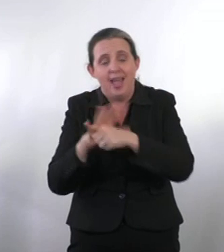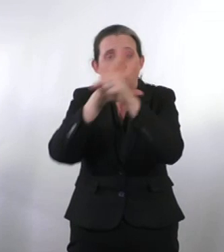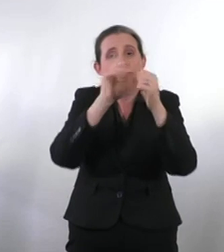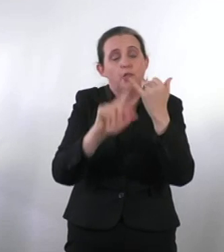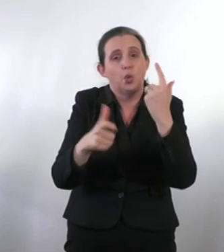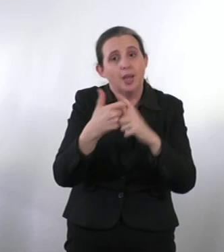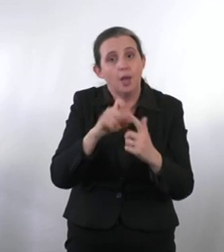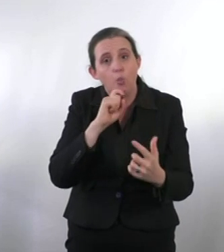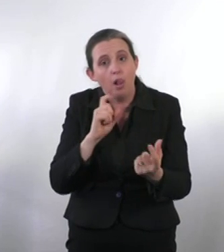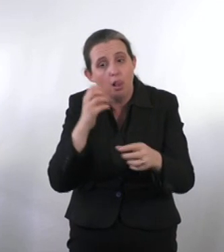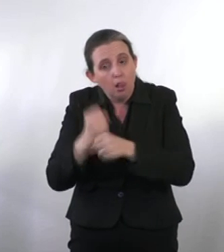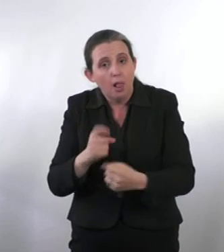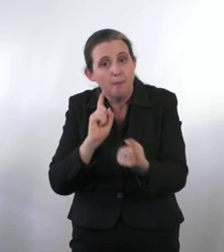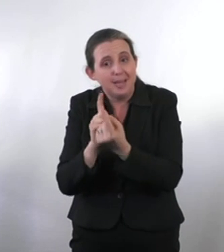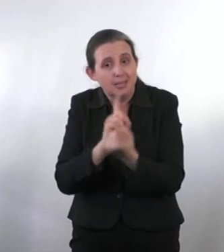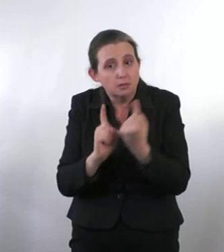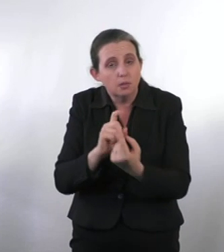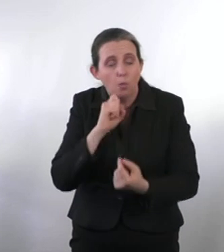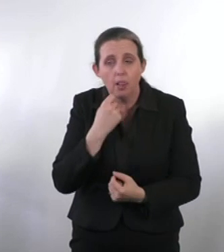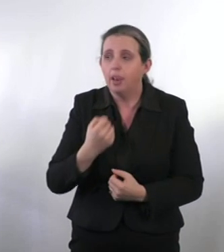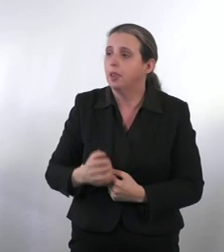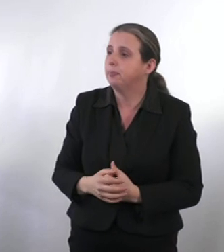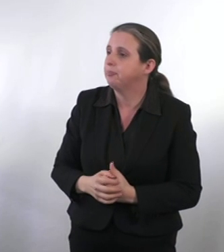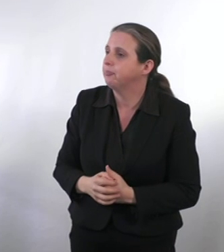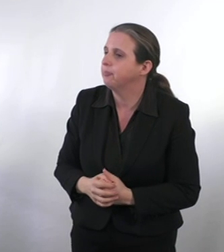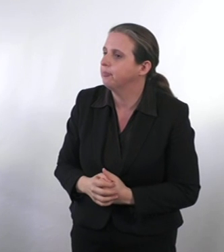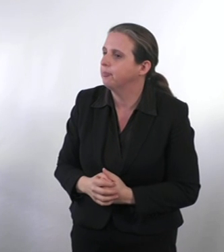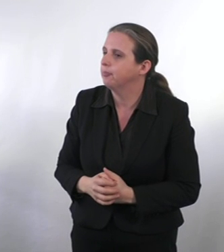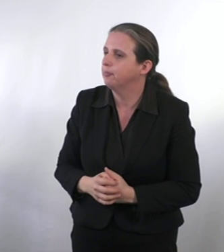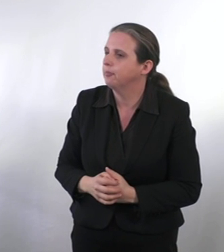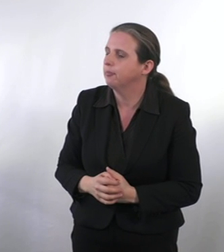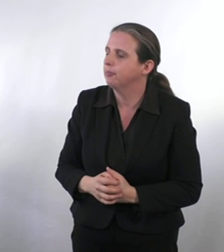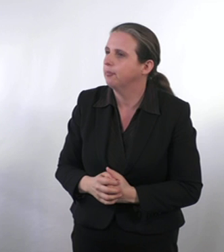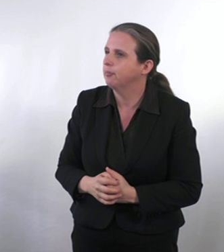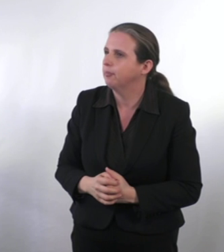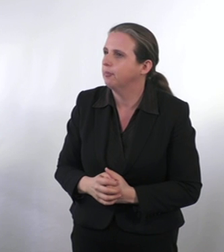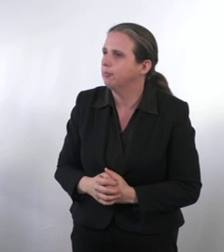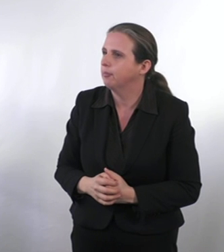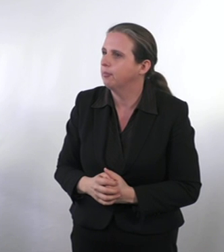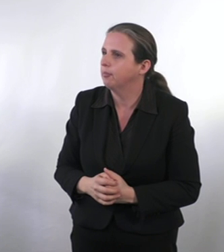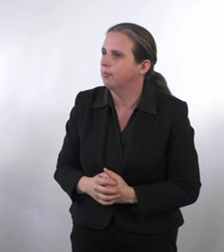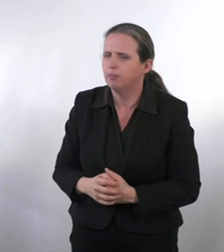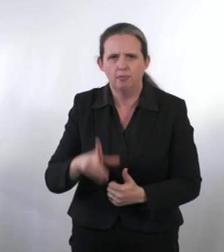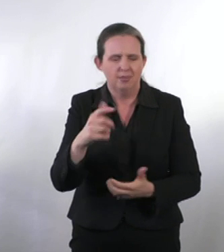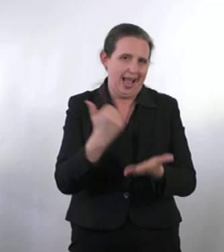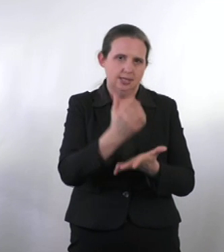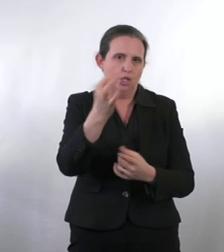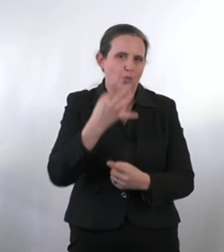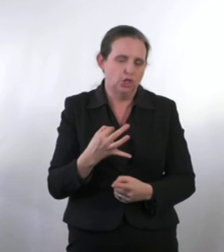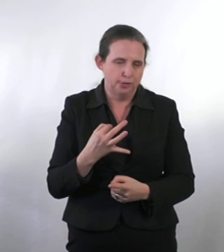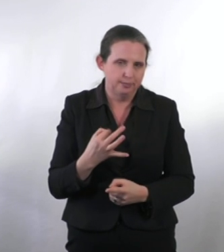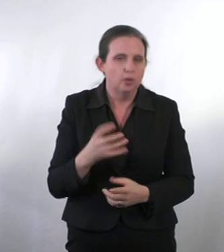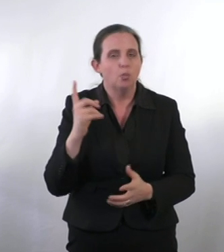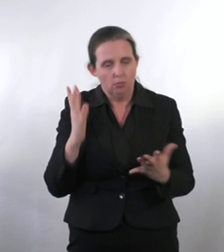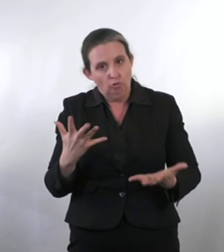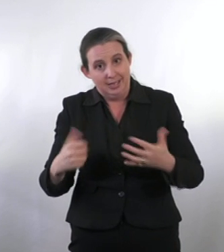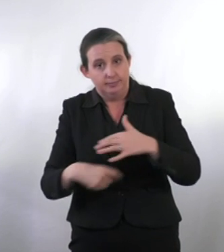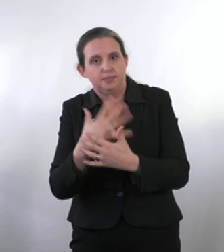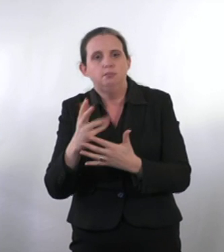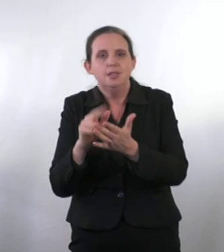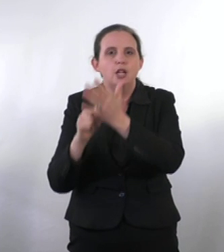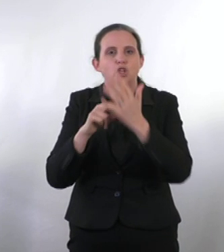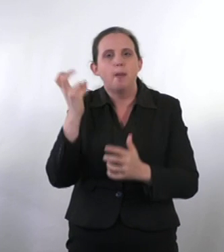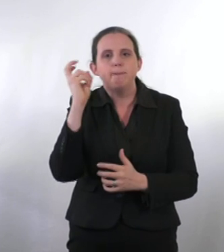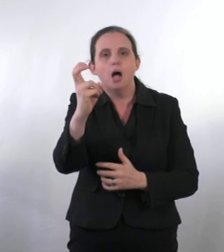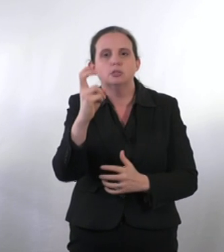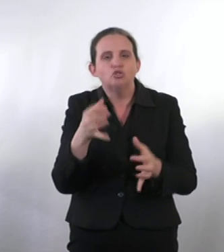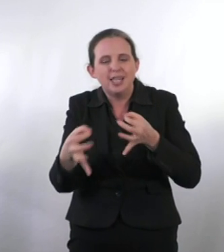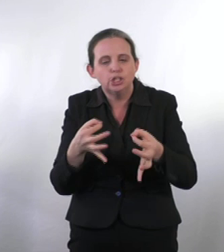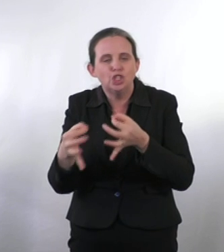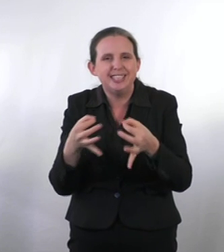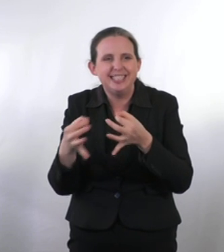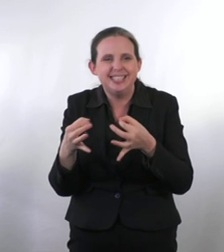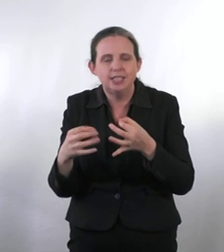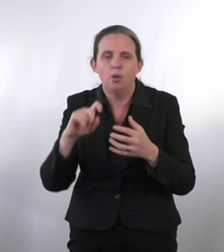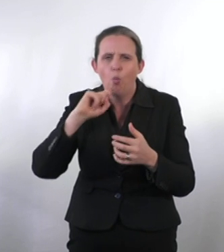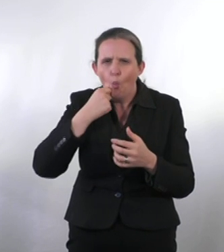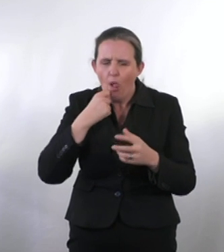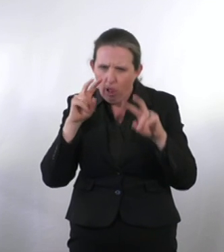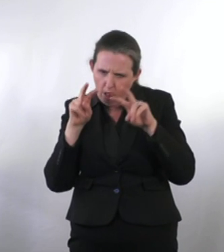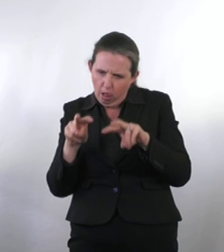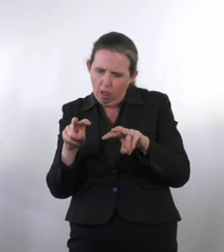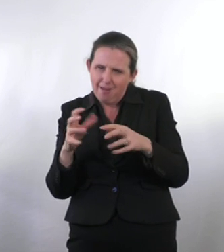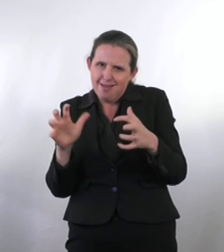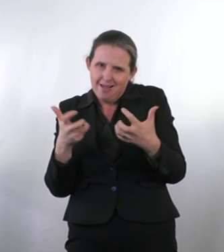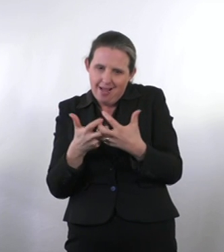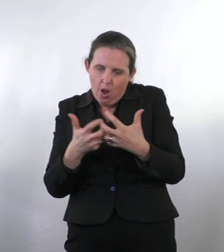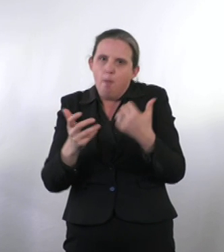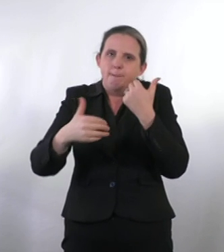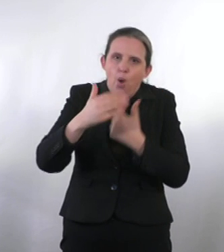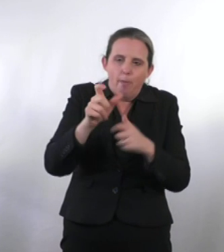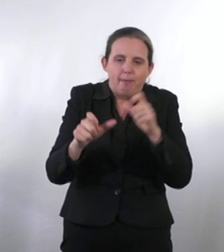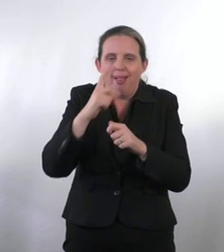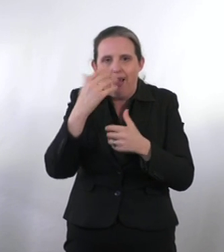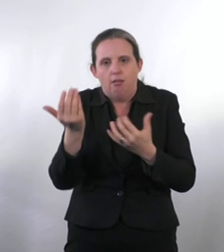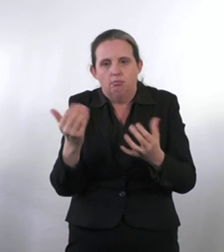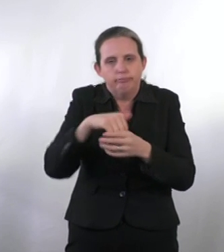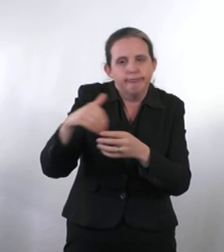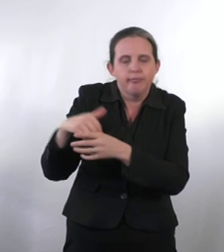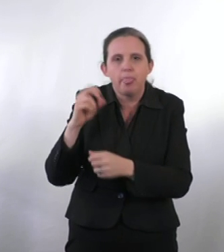My hon. Friend asks an excellent question, and we are developing a national bus strategy that will look at the needs and how to get more people to use our buses.